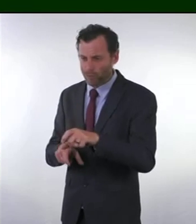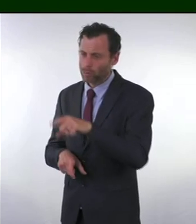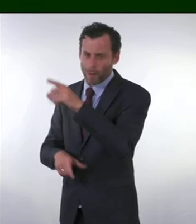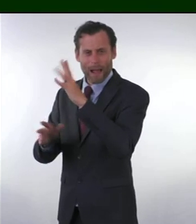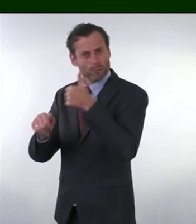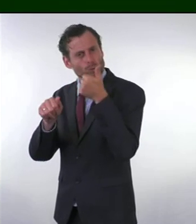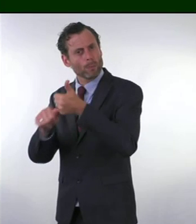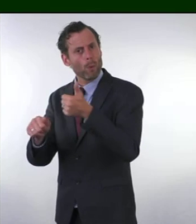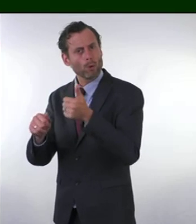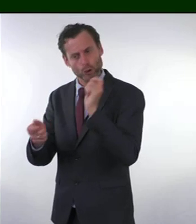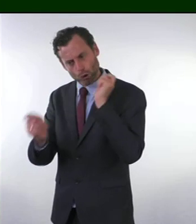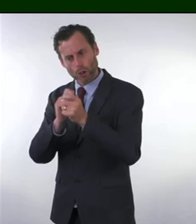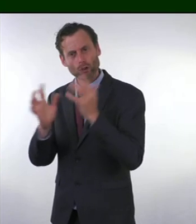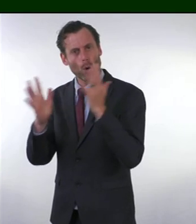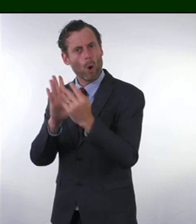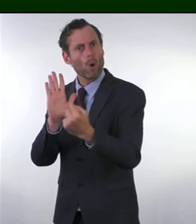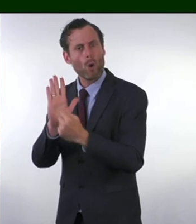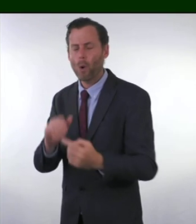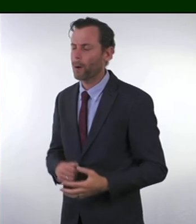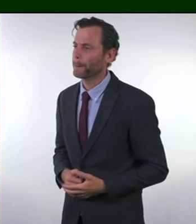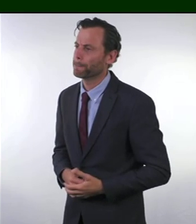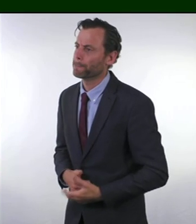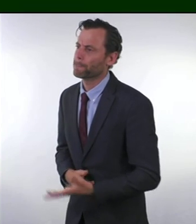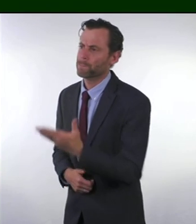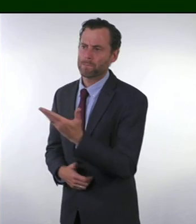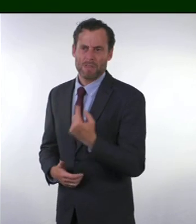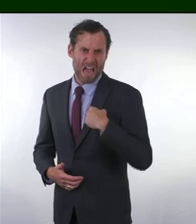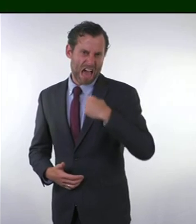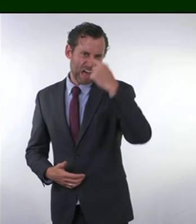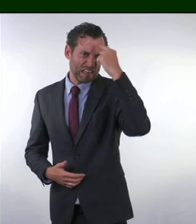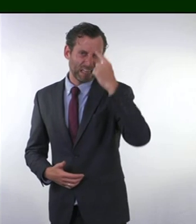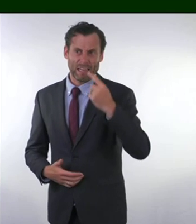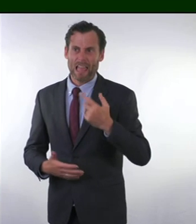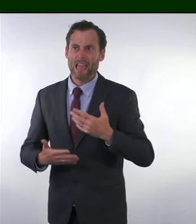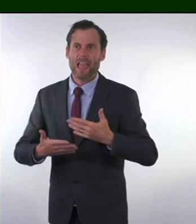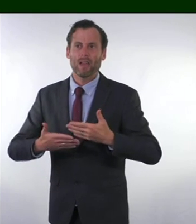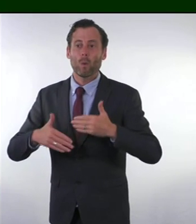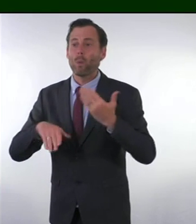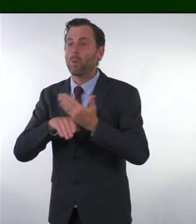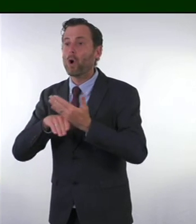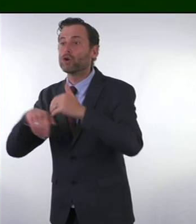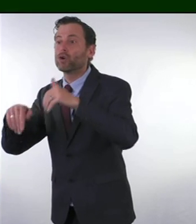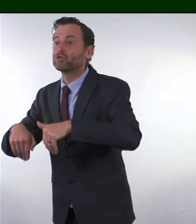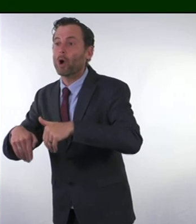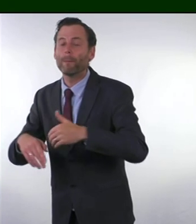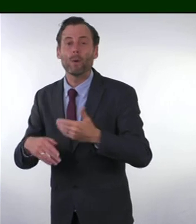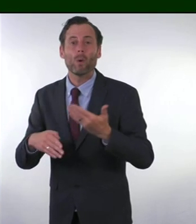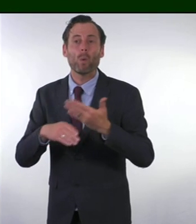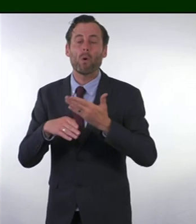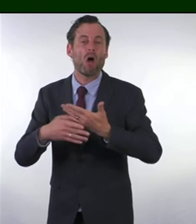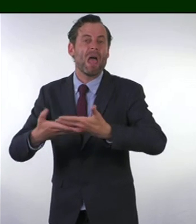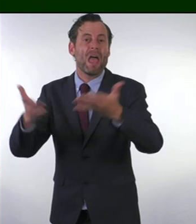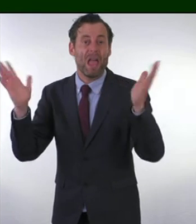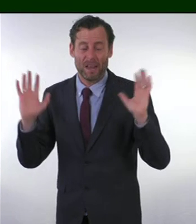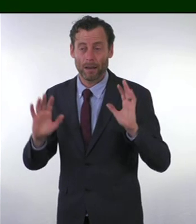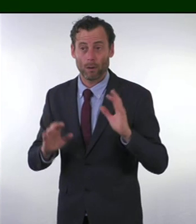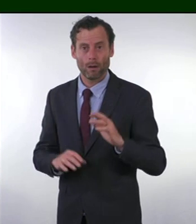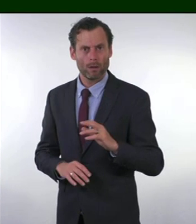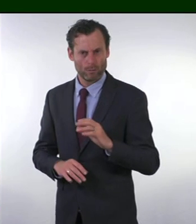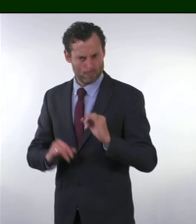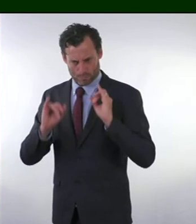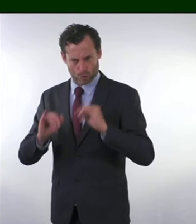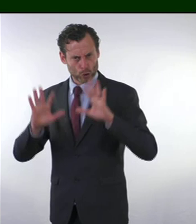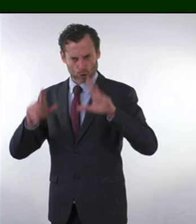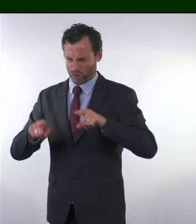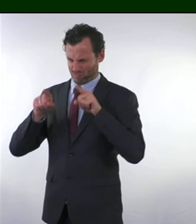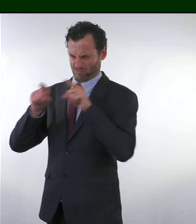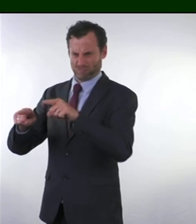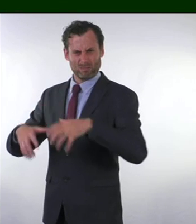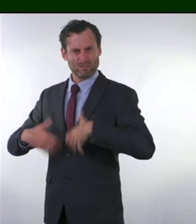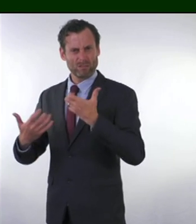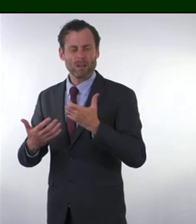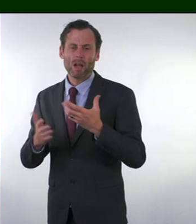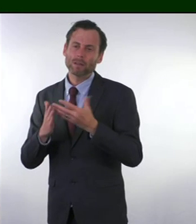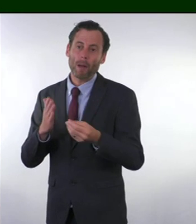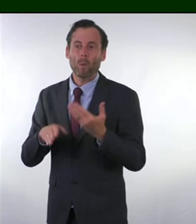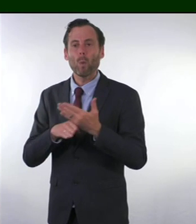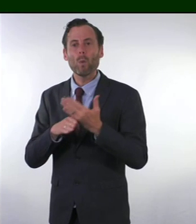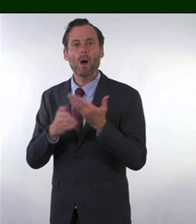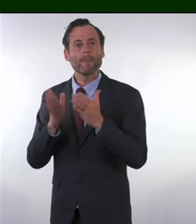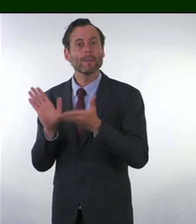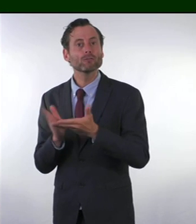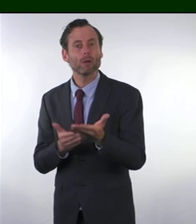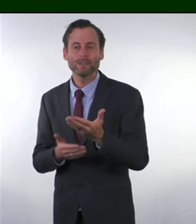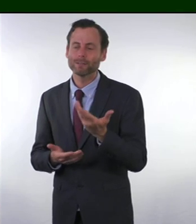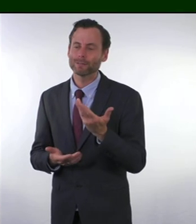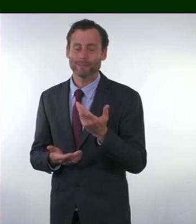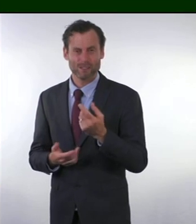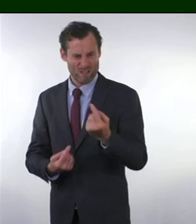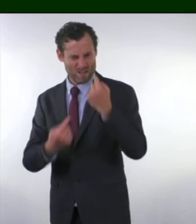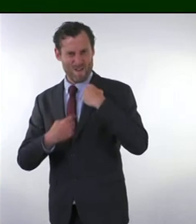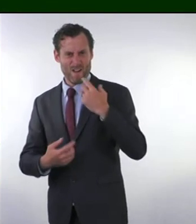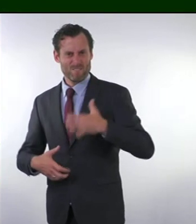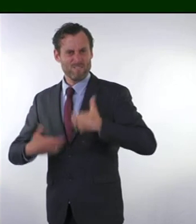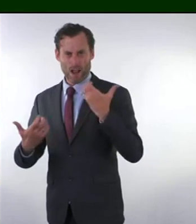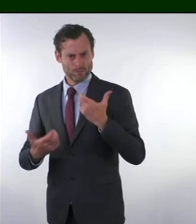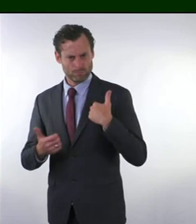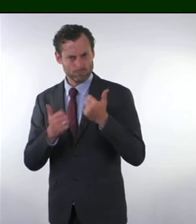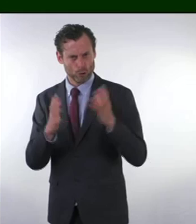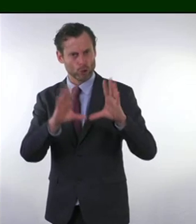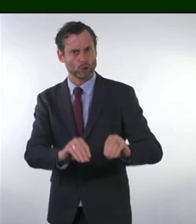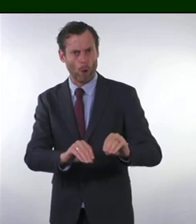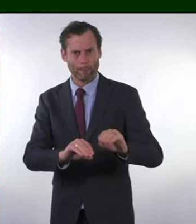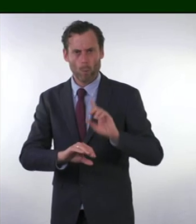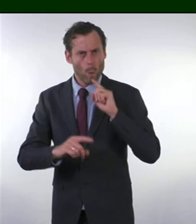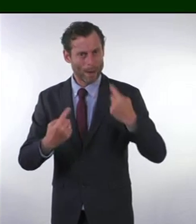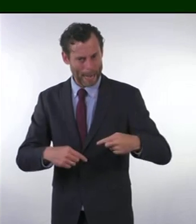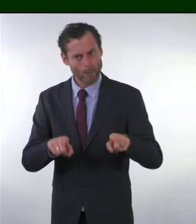I think we should have absolutely zero tolerance for violence or aggression towards people who work in shops, just as we have zero tolerance for people who are aggressive towards those who work in our public services, and we will do everything we can to ensure that that is the case.